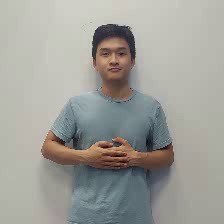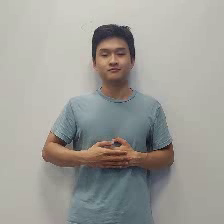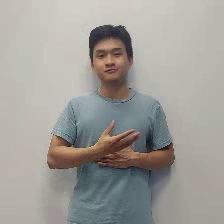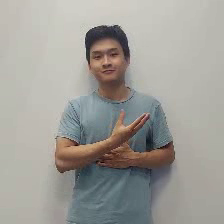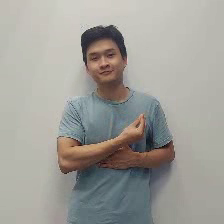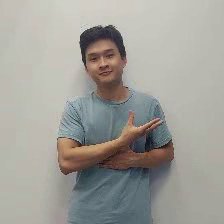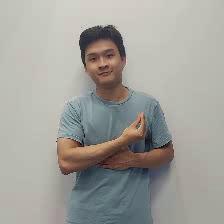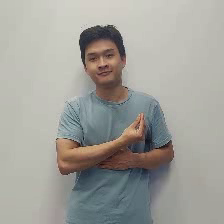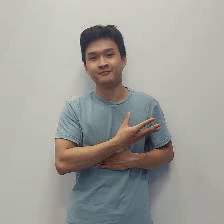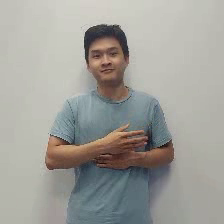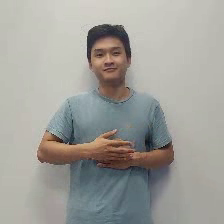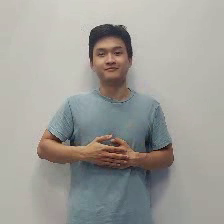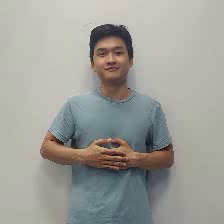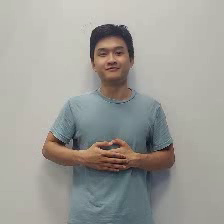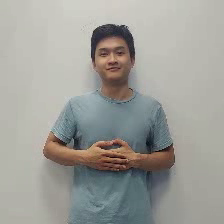Xúc động